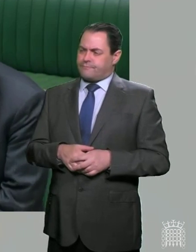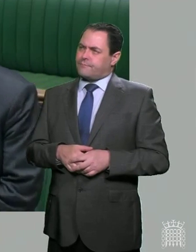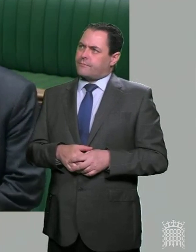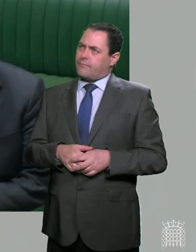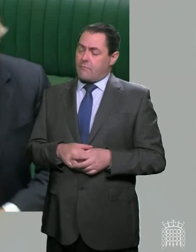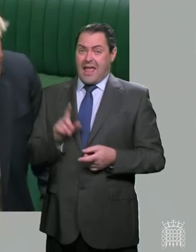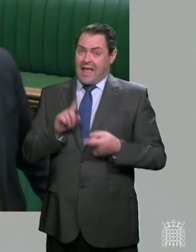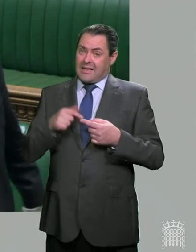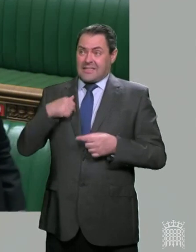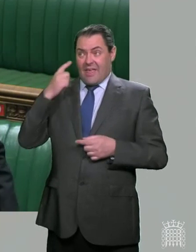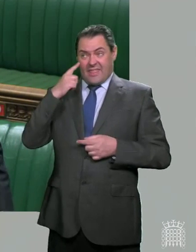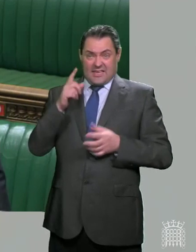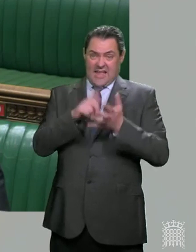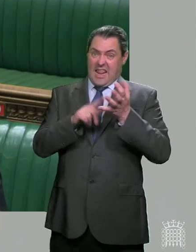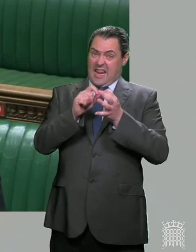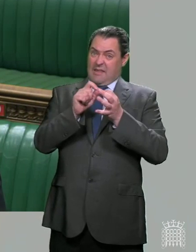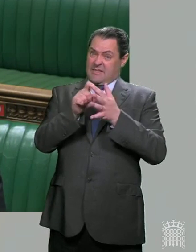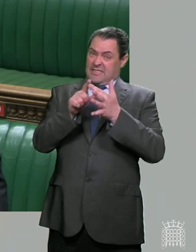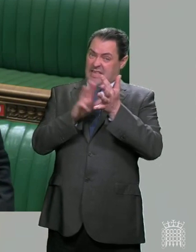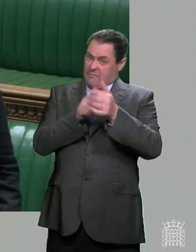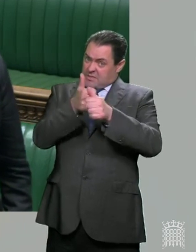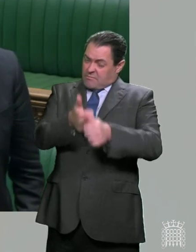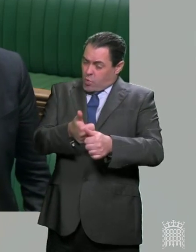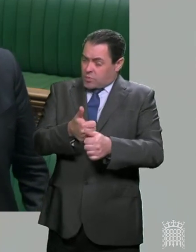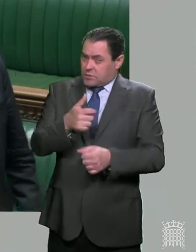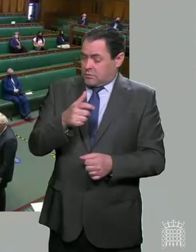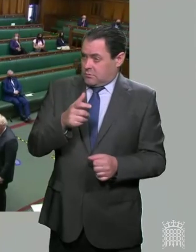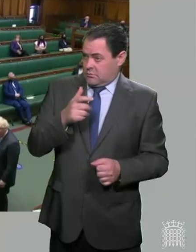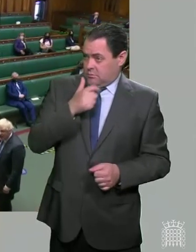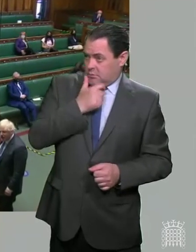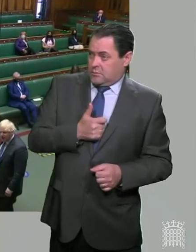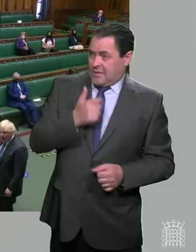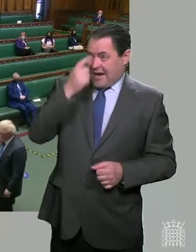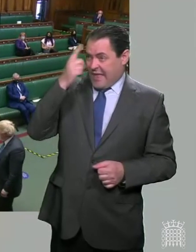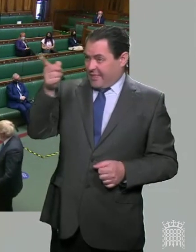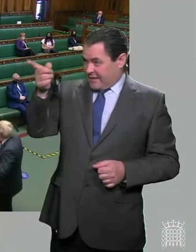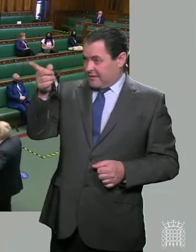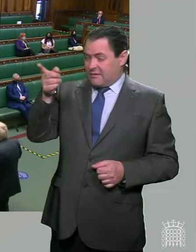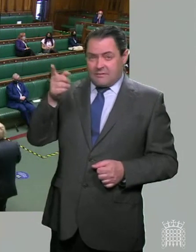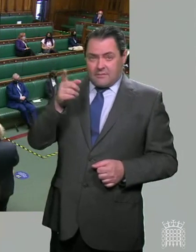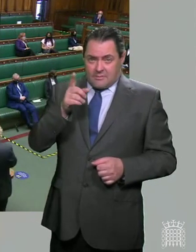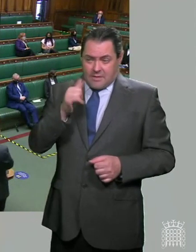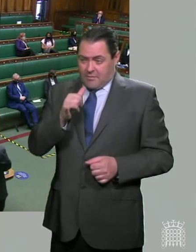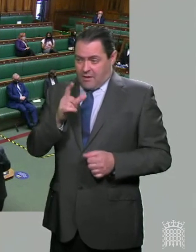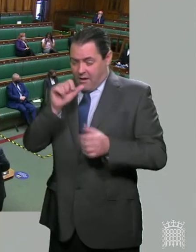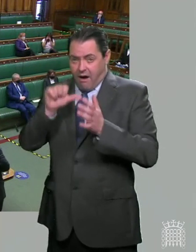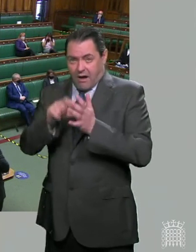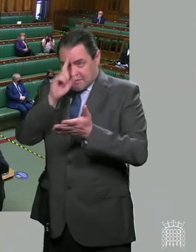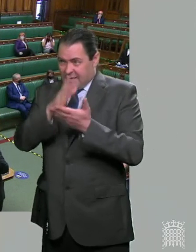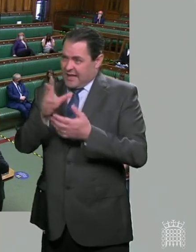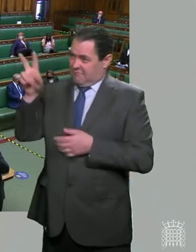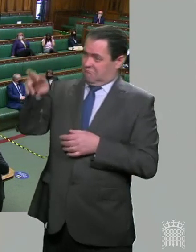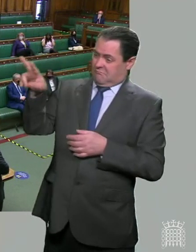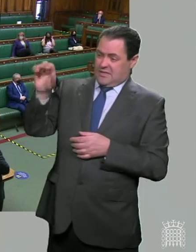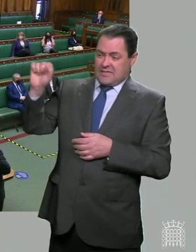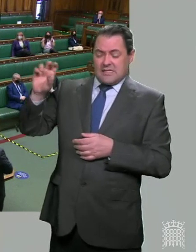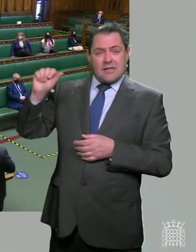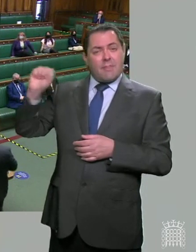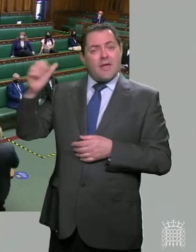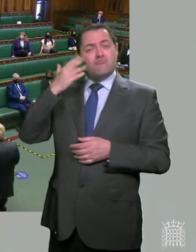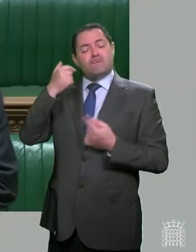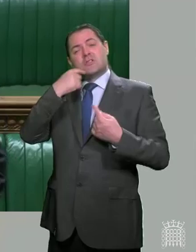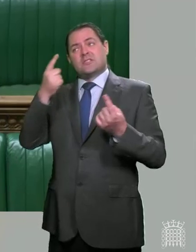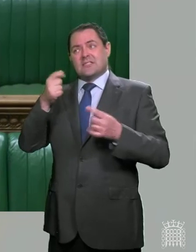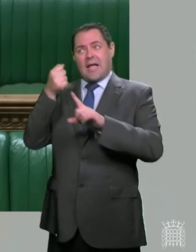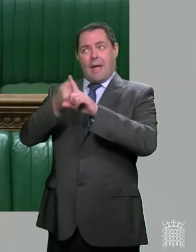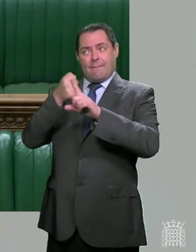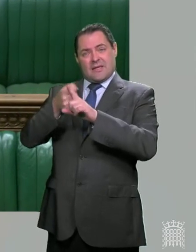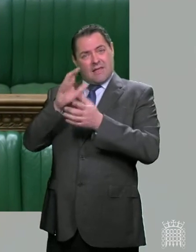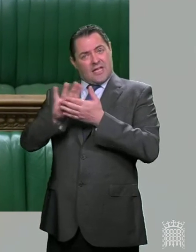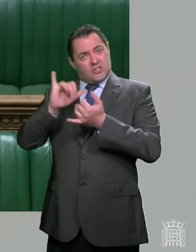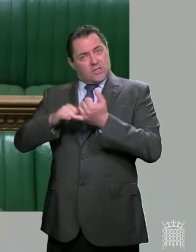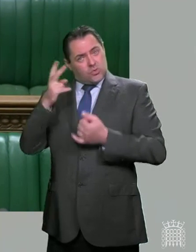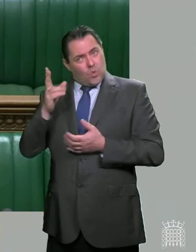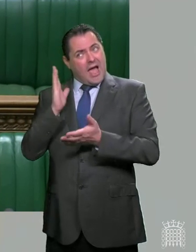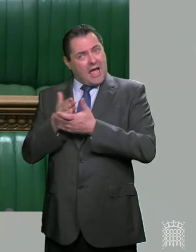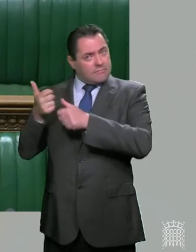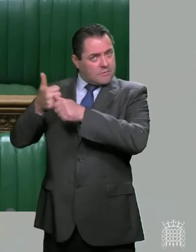Indeed, I think even the Liberal Democrats voted for it—I see the right honourable Member for Kingston and Surbiton there—although you would not think it to judge from some of their recent campaigns, would you, Mr Speaker?